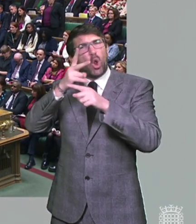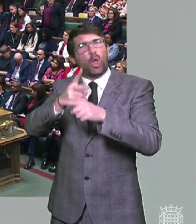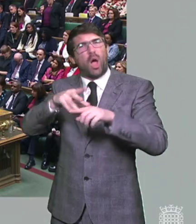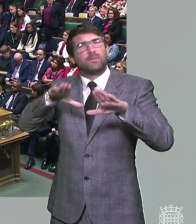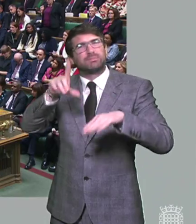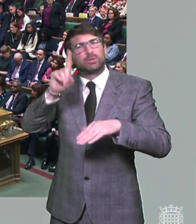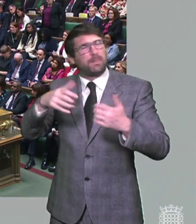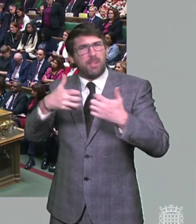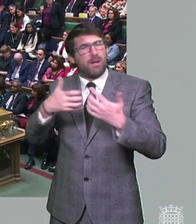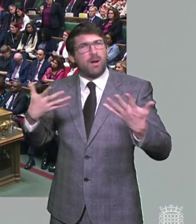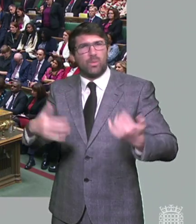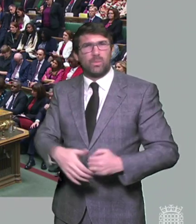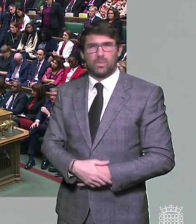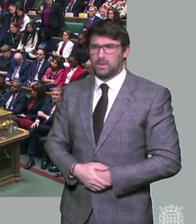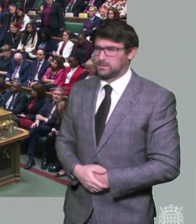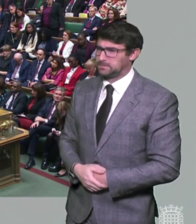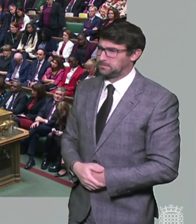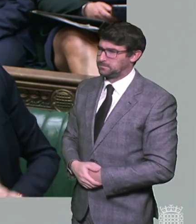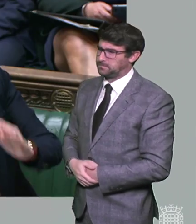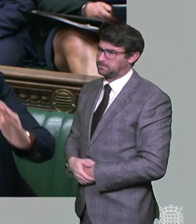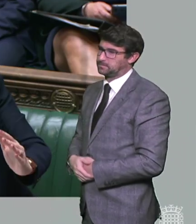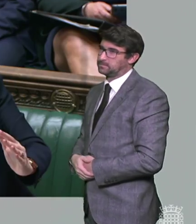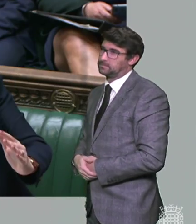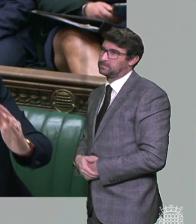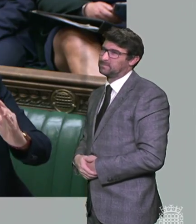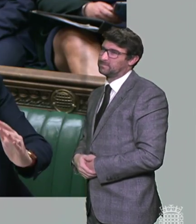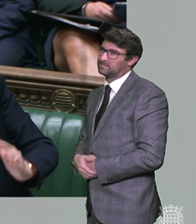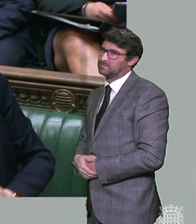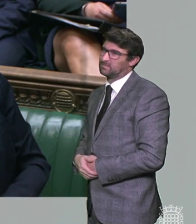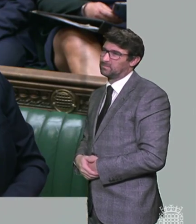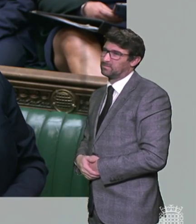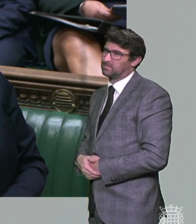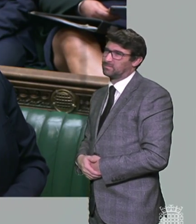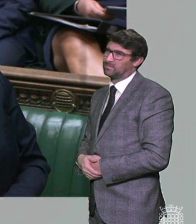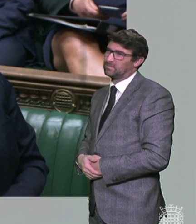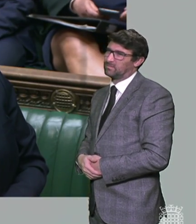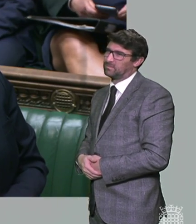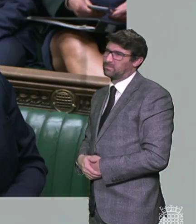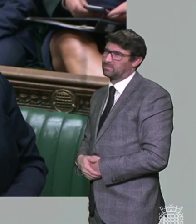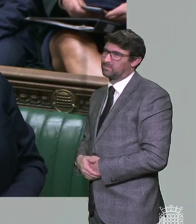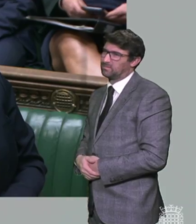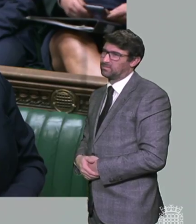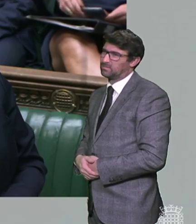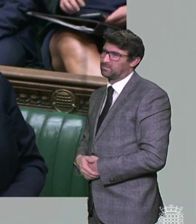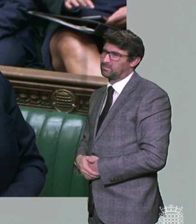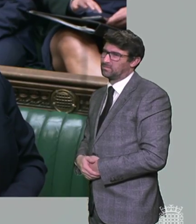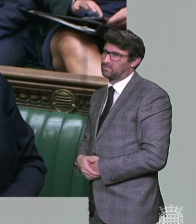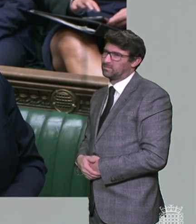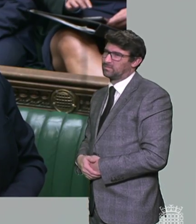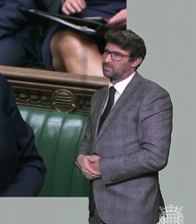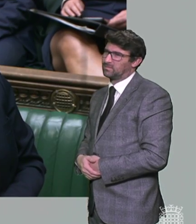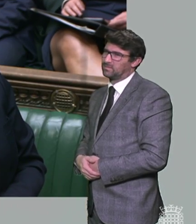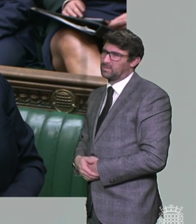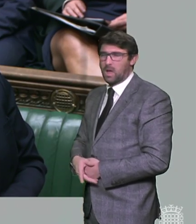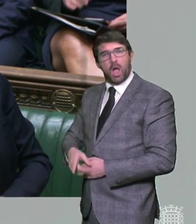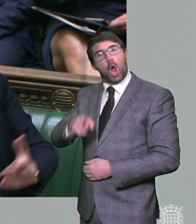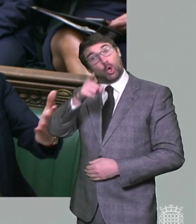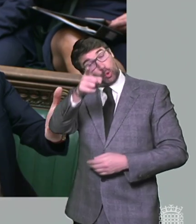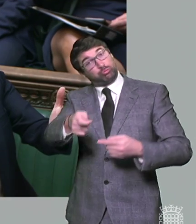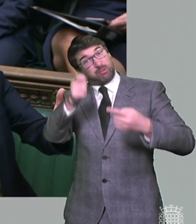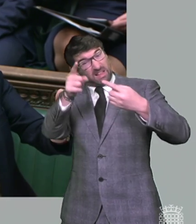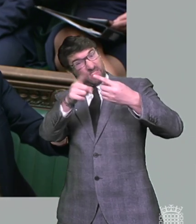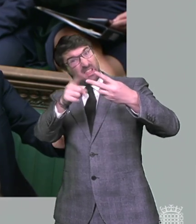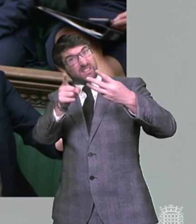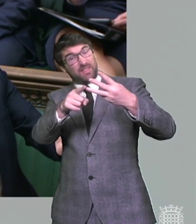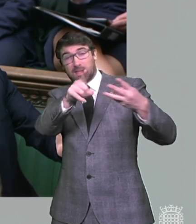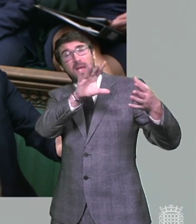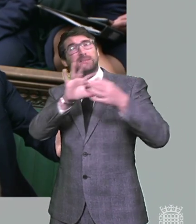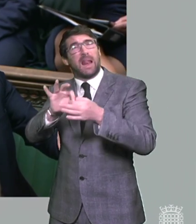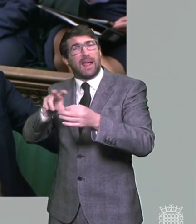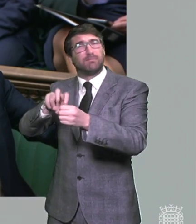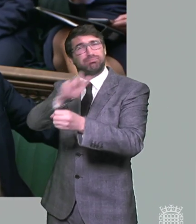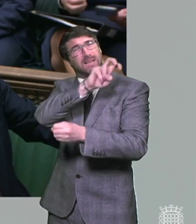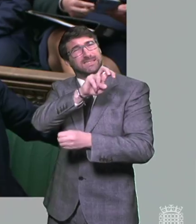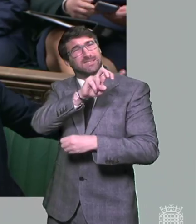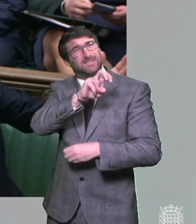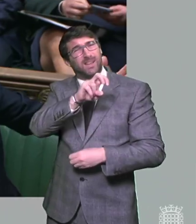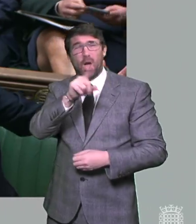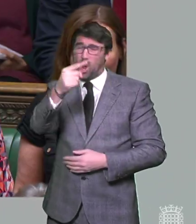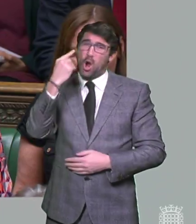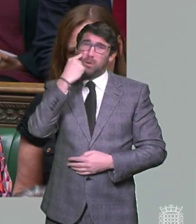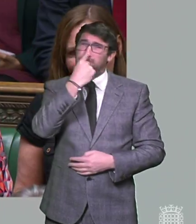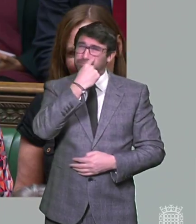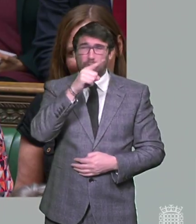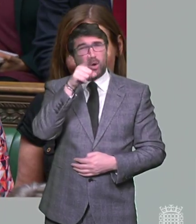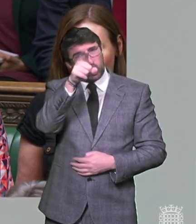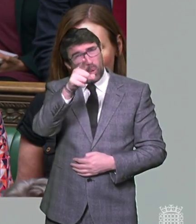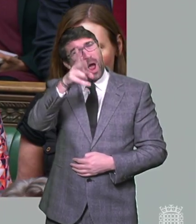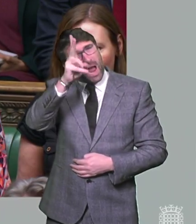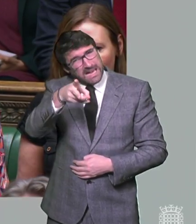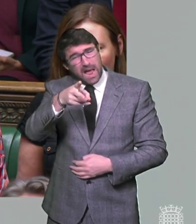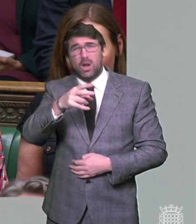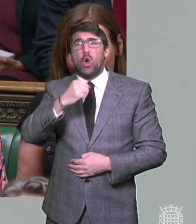I think we have yet another example of somebody who does not want to support the British public’s decision to leave the European Union in 2016.